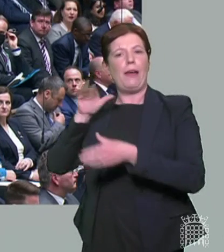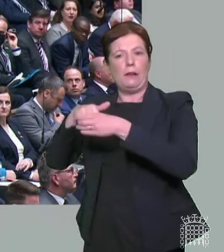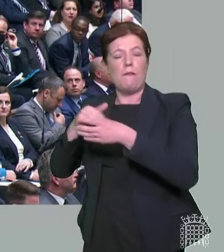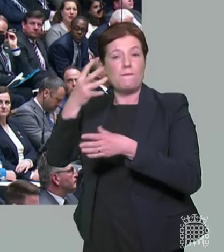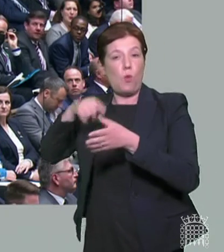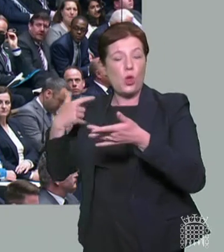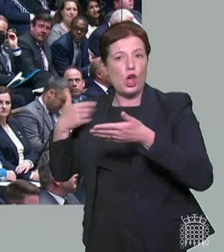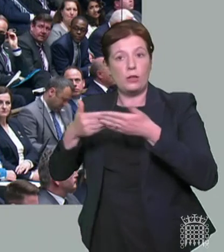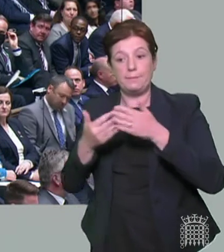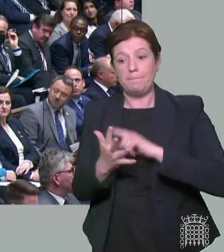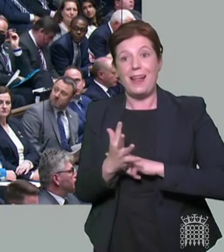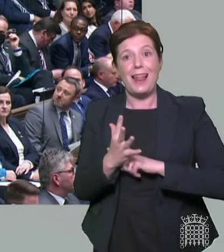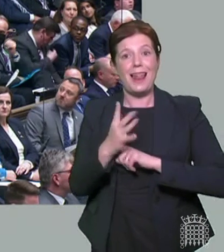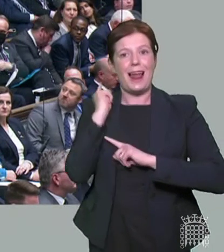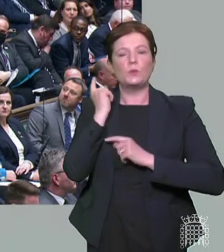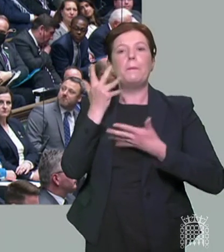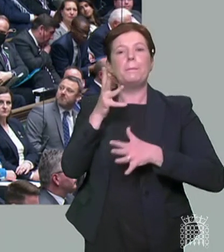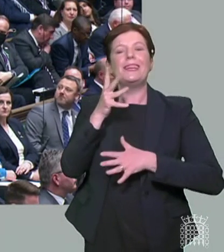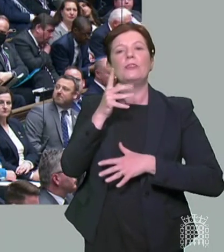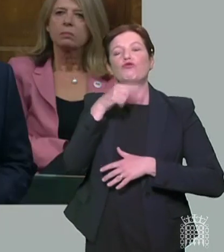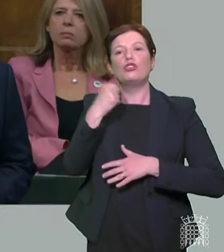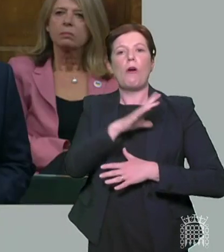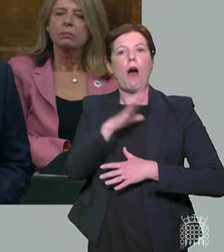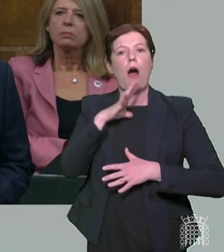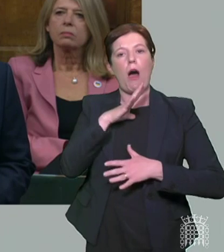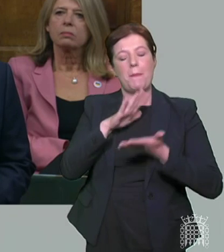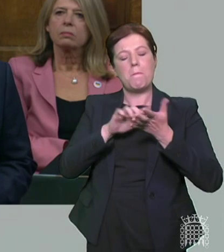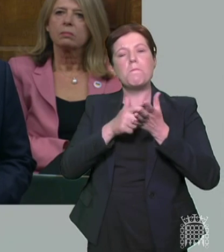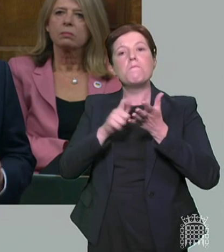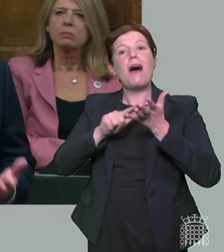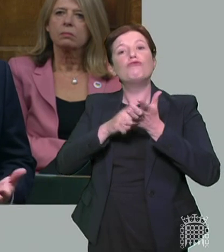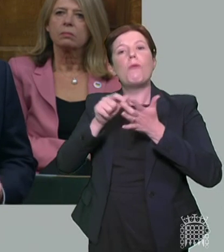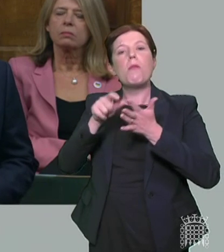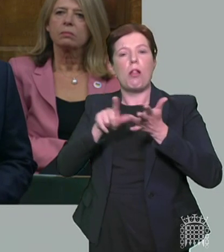Last week, he was captured by the Russian army in Mariupol.